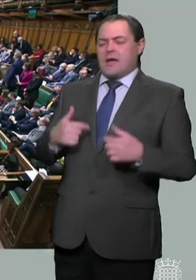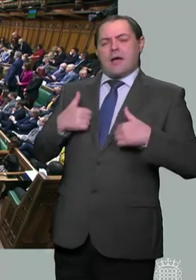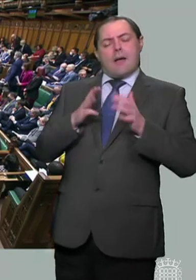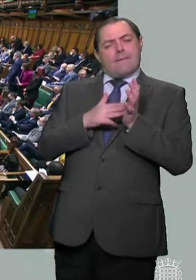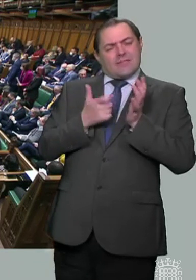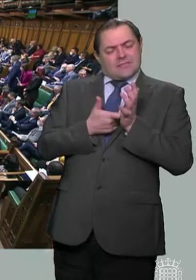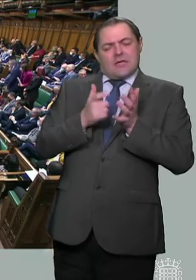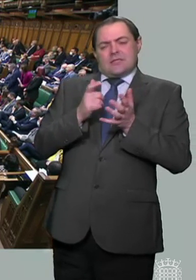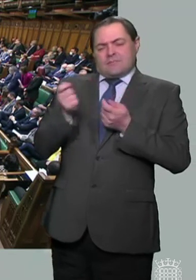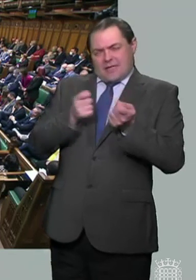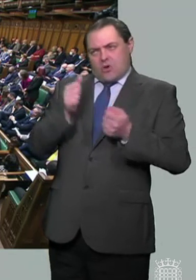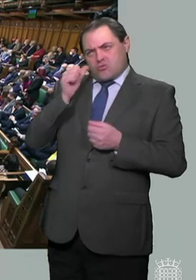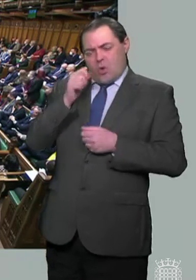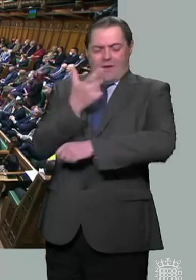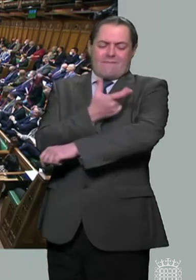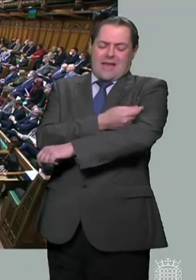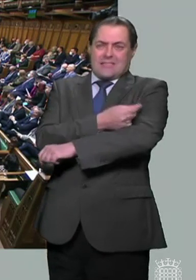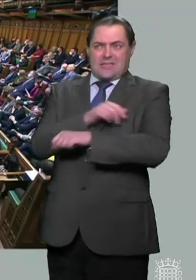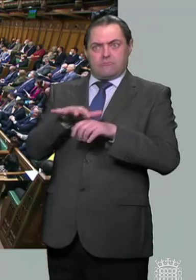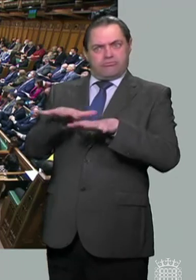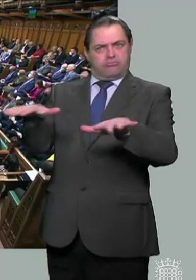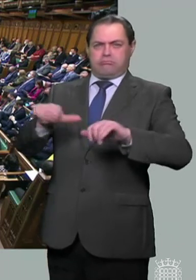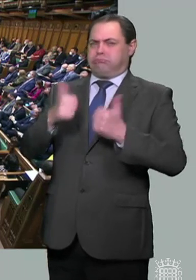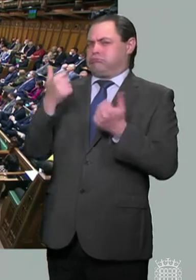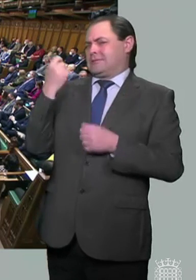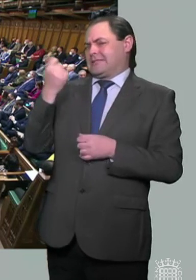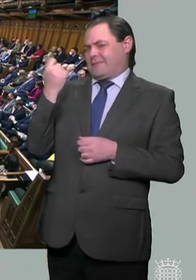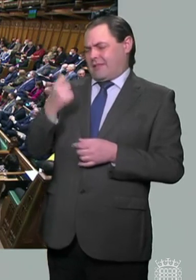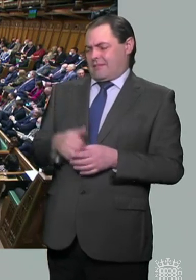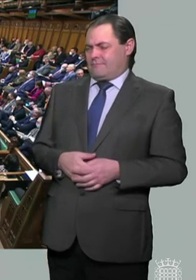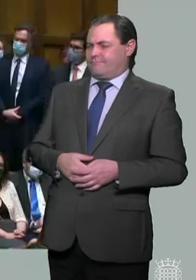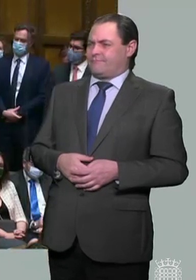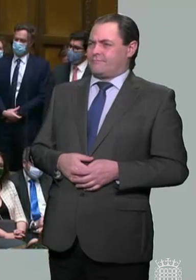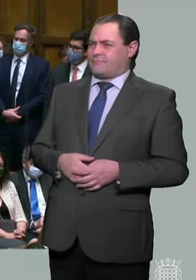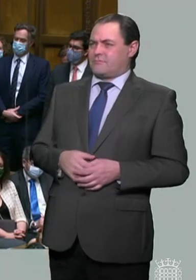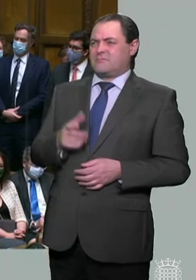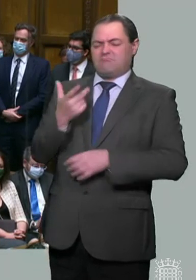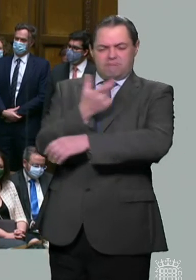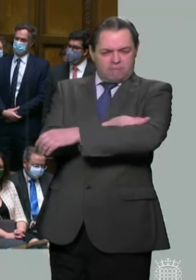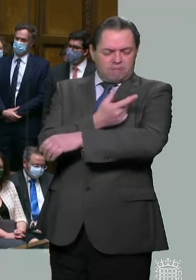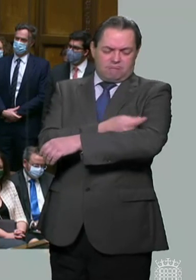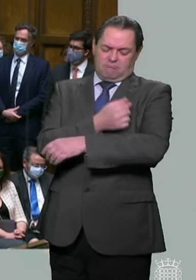I know we all agree that our vaccination programme has been a tremendous success.